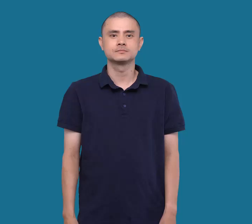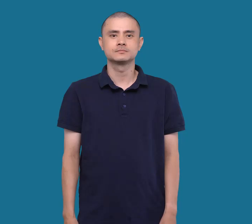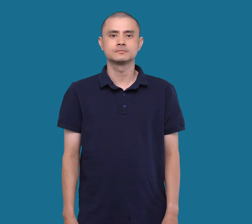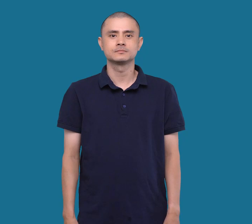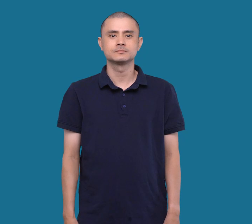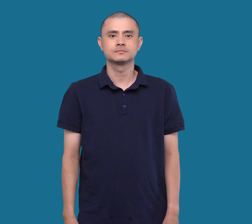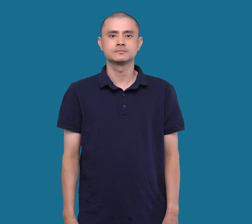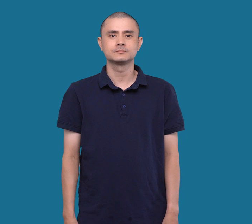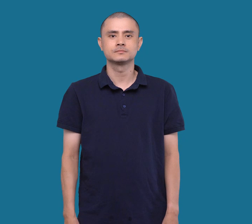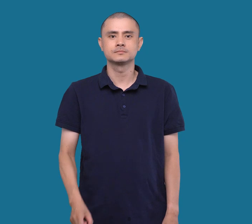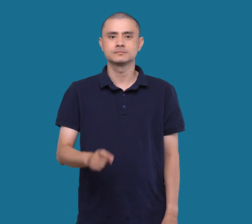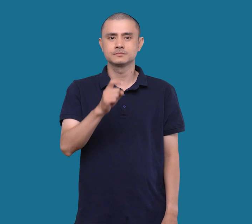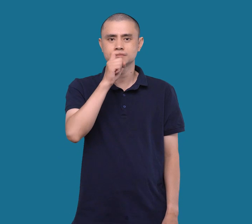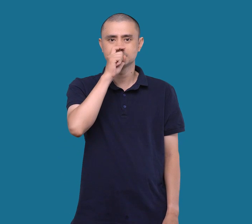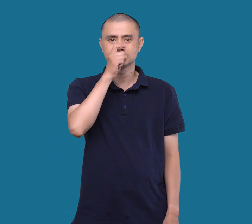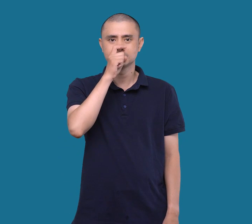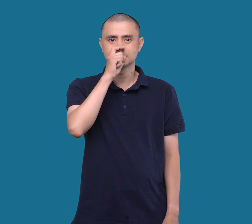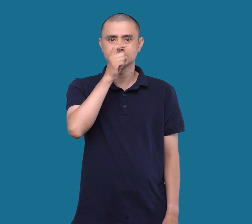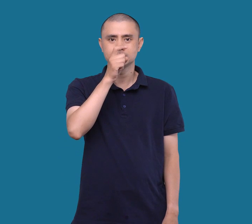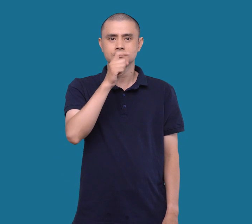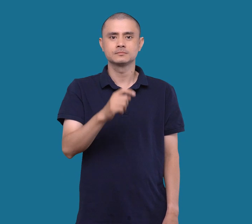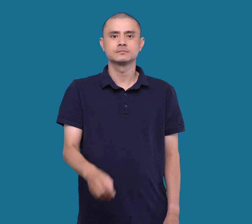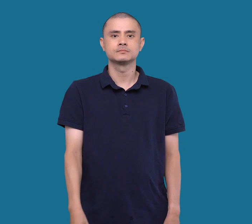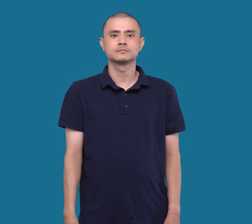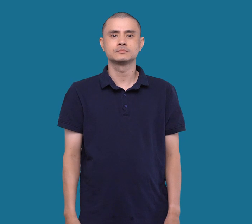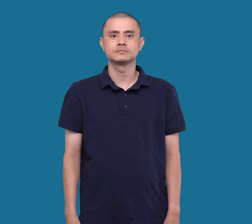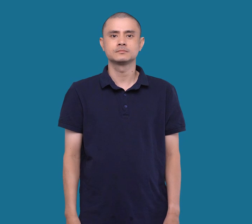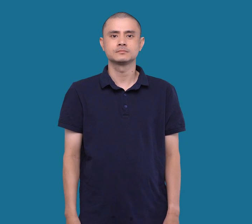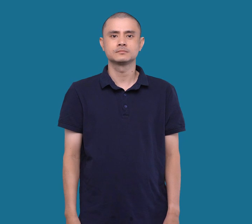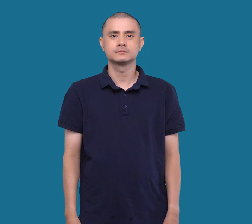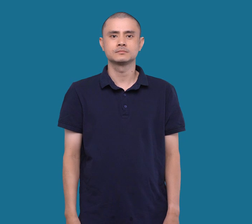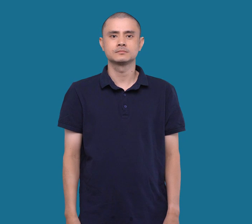phương Đông